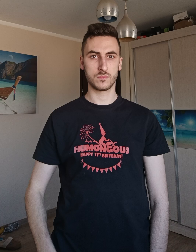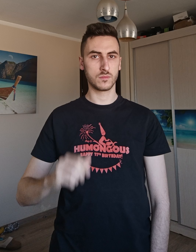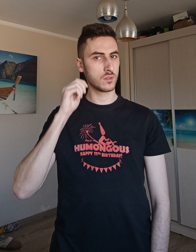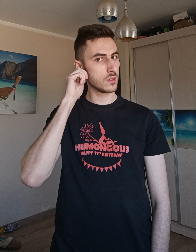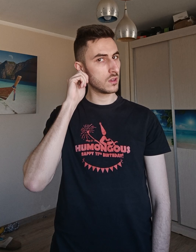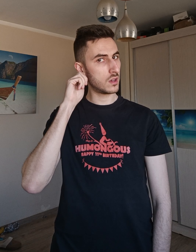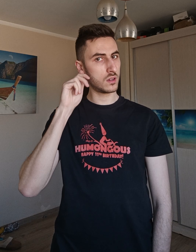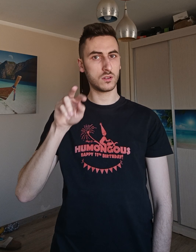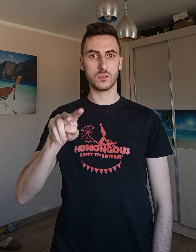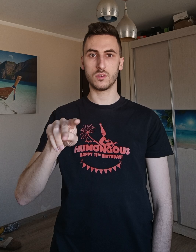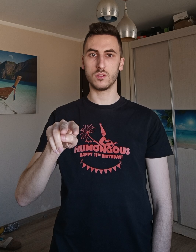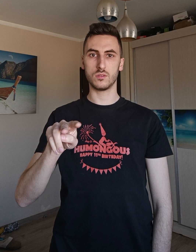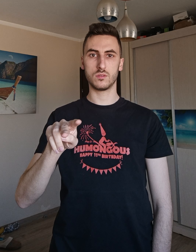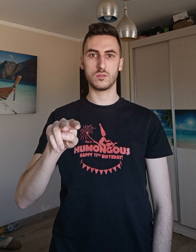אחות